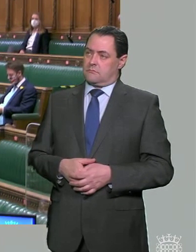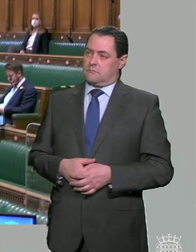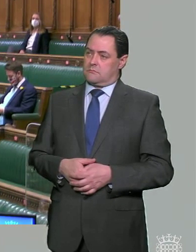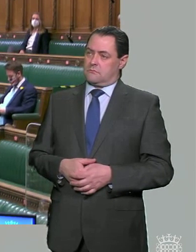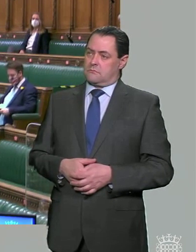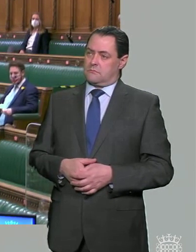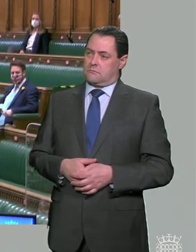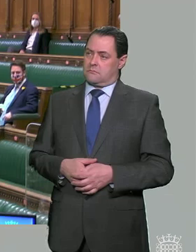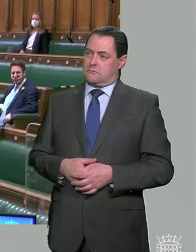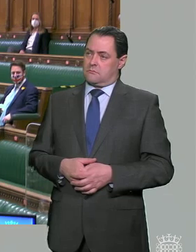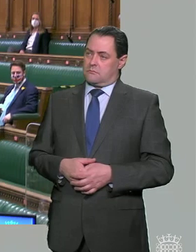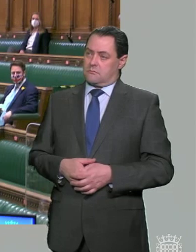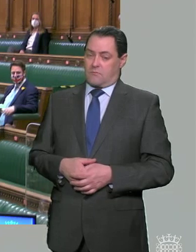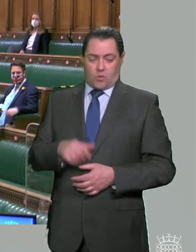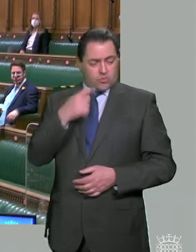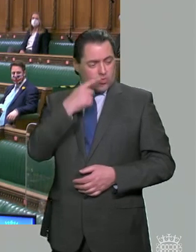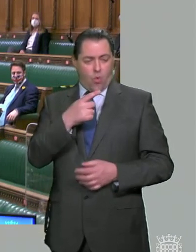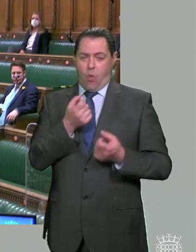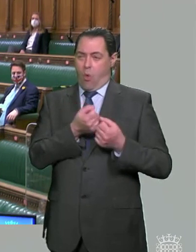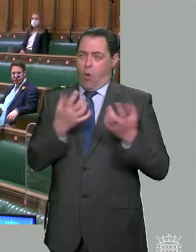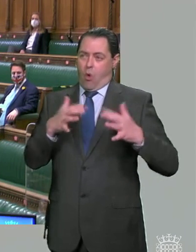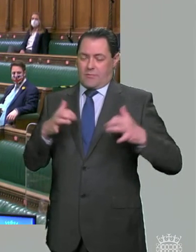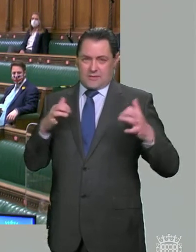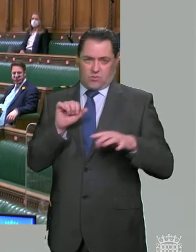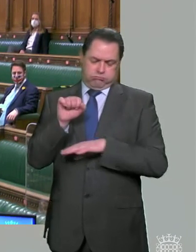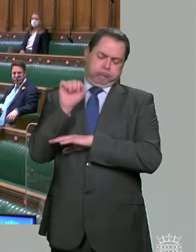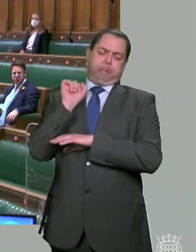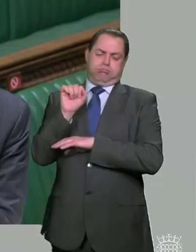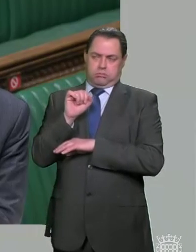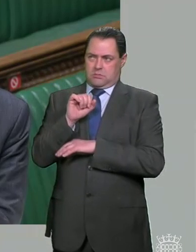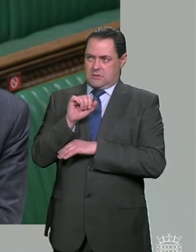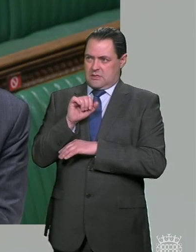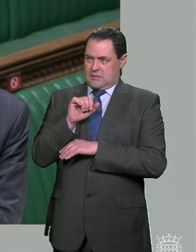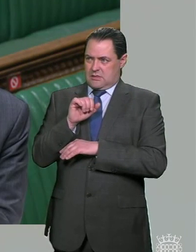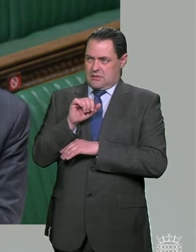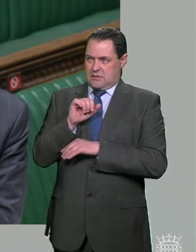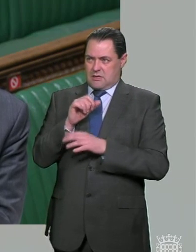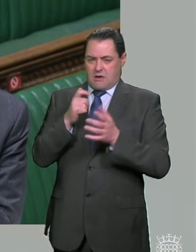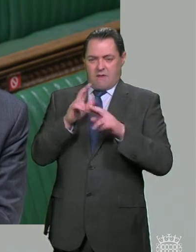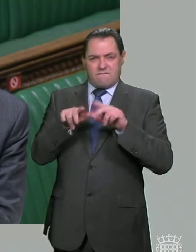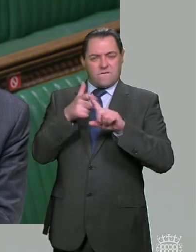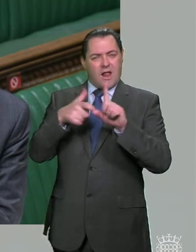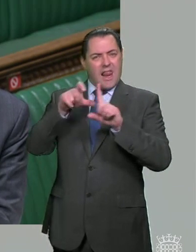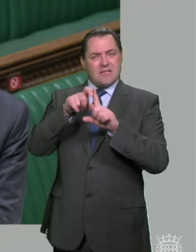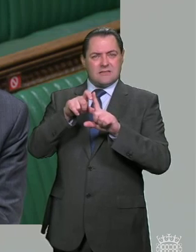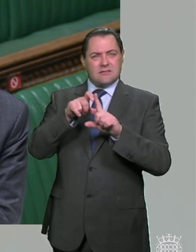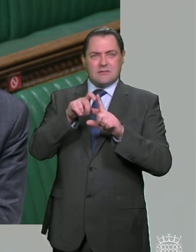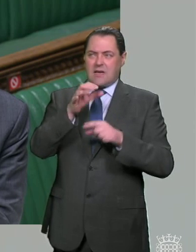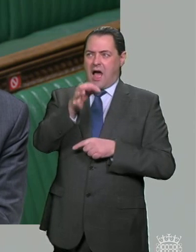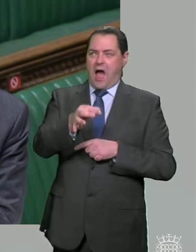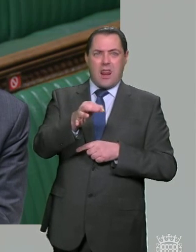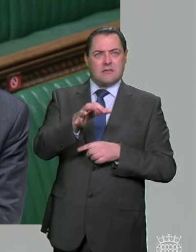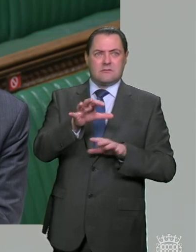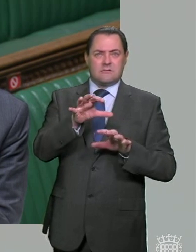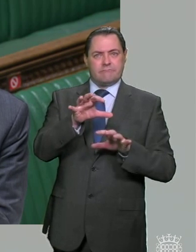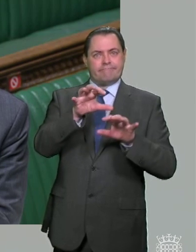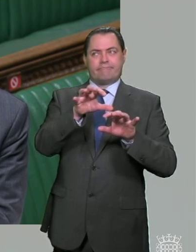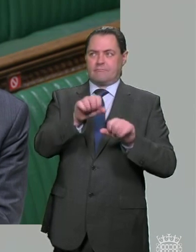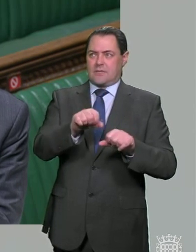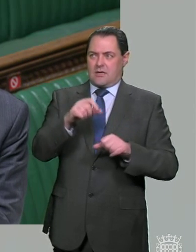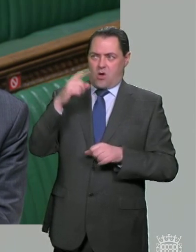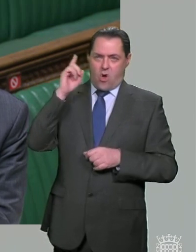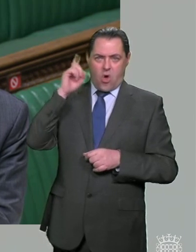Did you notice, Mr Speaker, how those on the Opposition Benches recoiled at the idea of the recapture of the Falkland Islands?